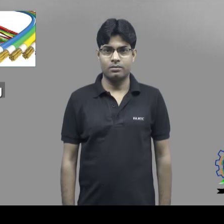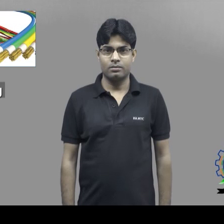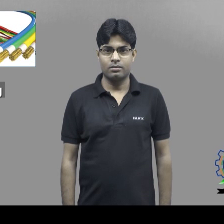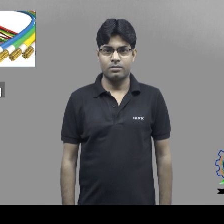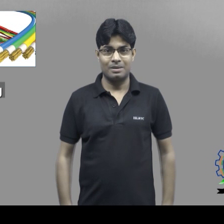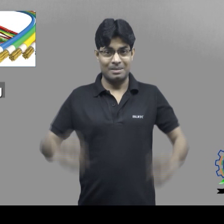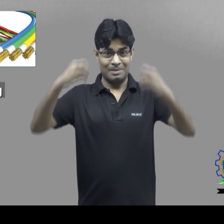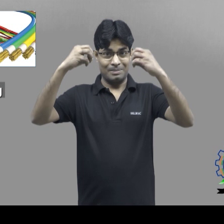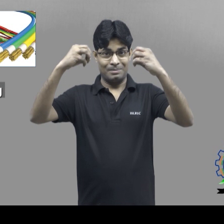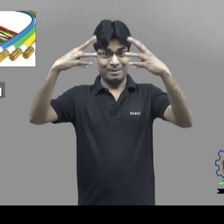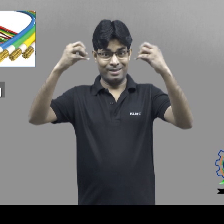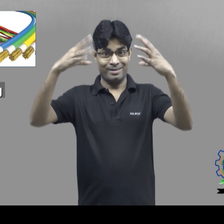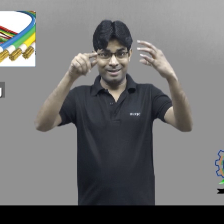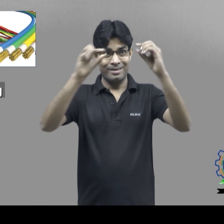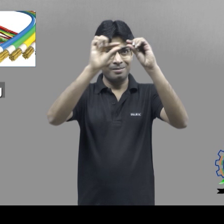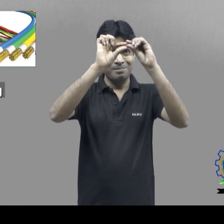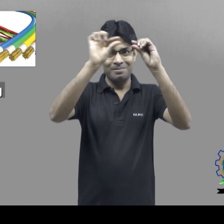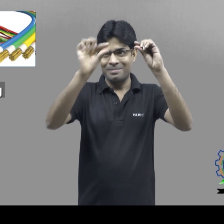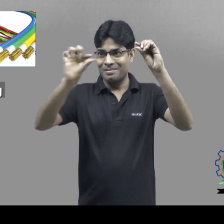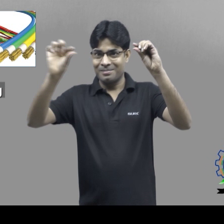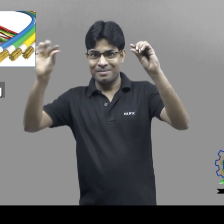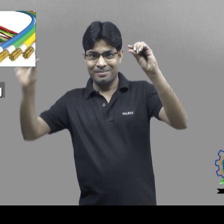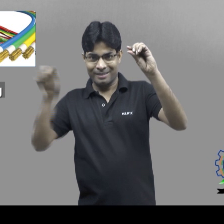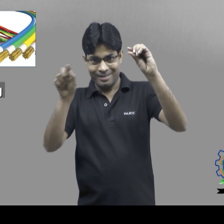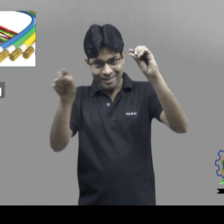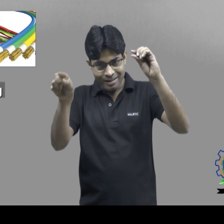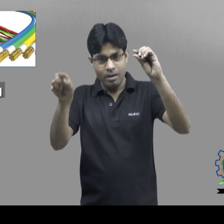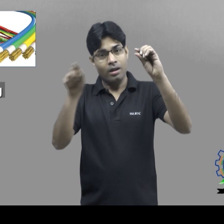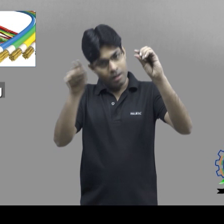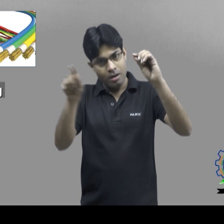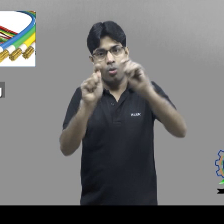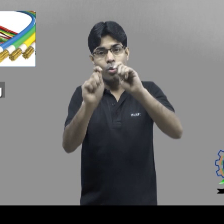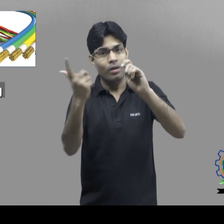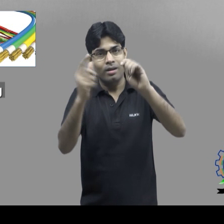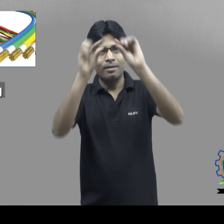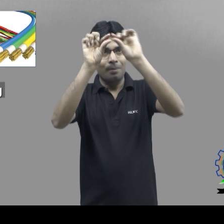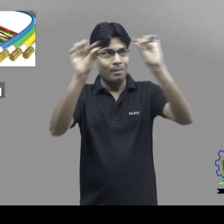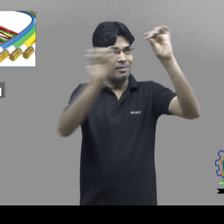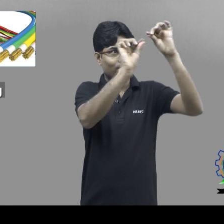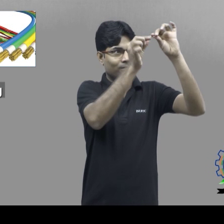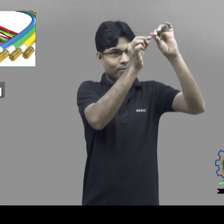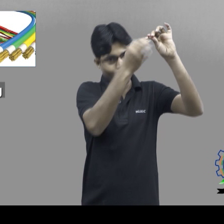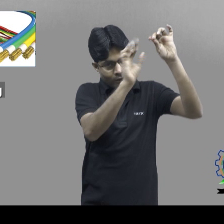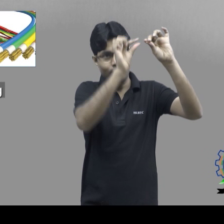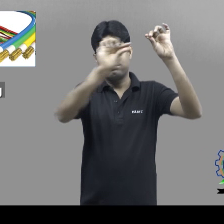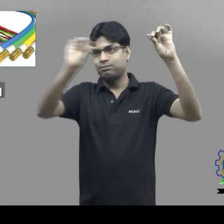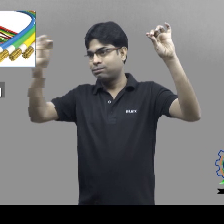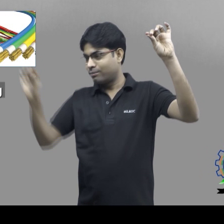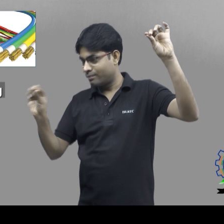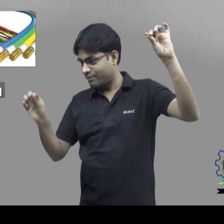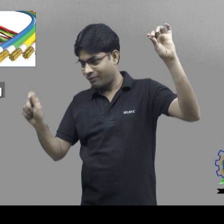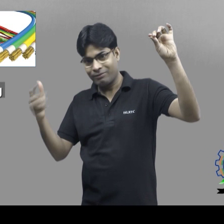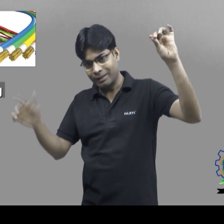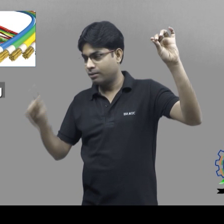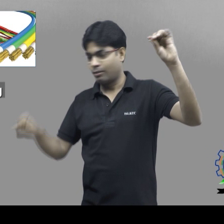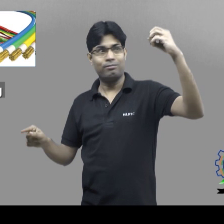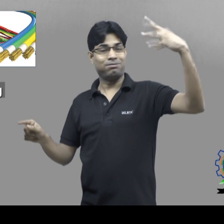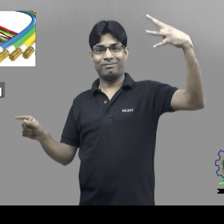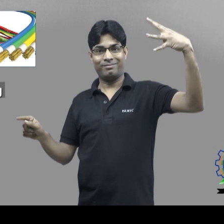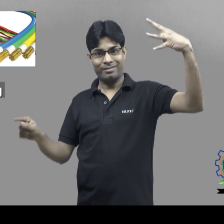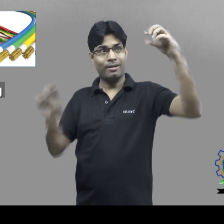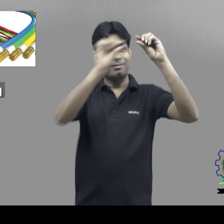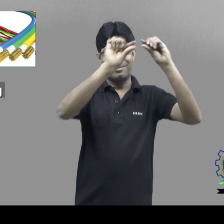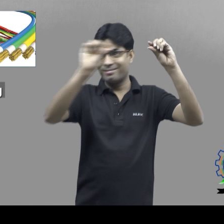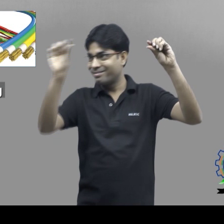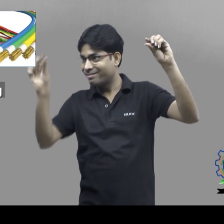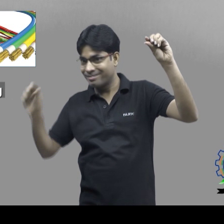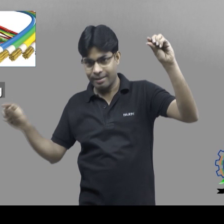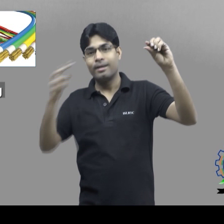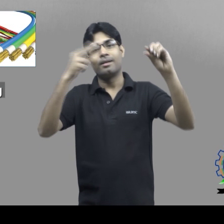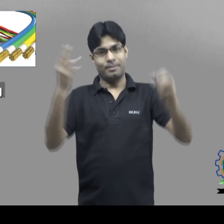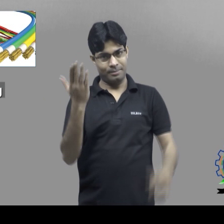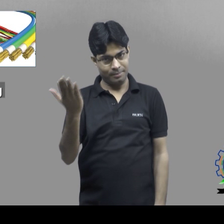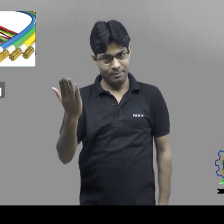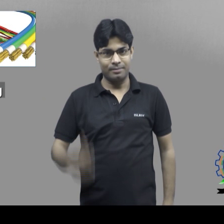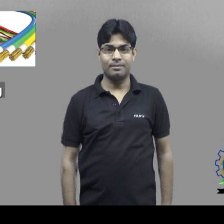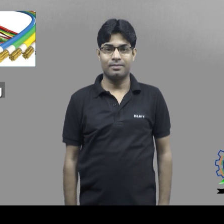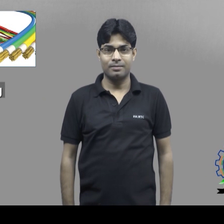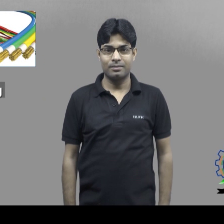Wiring